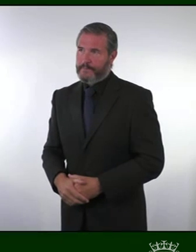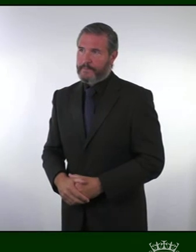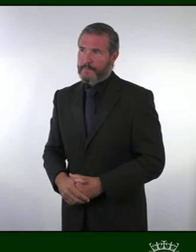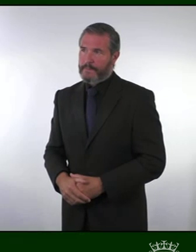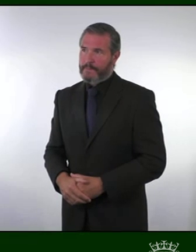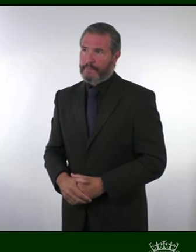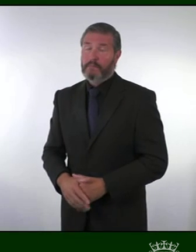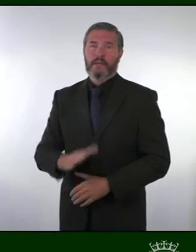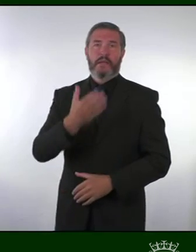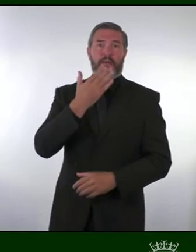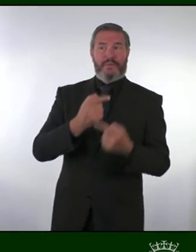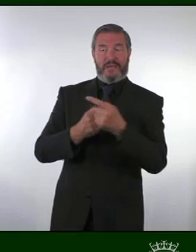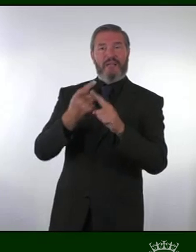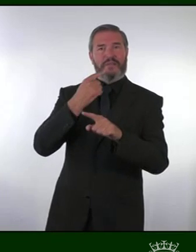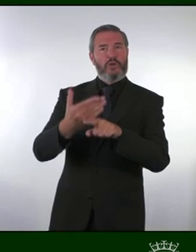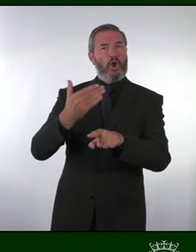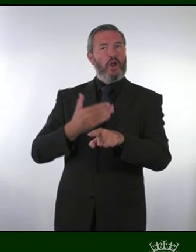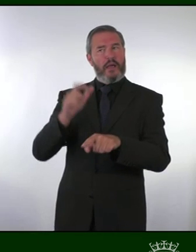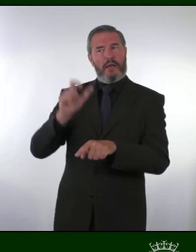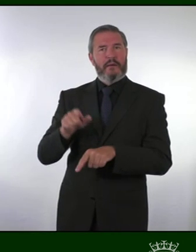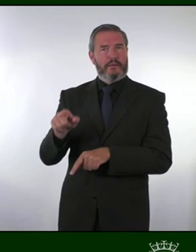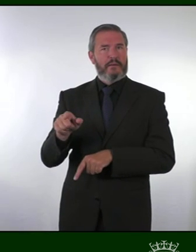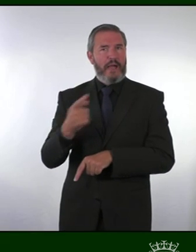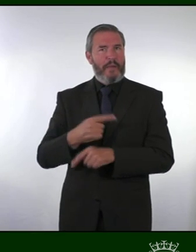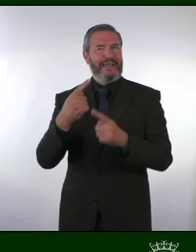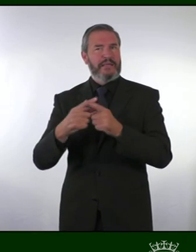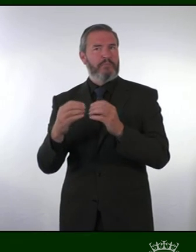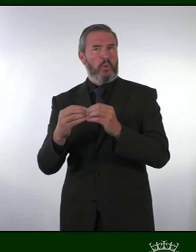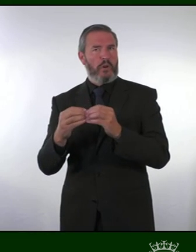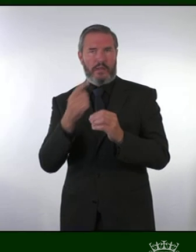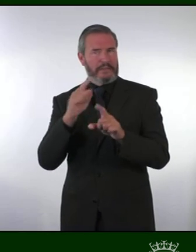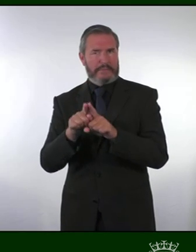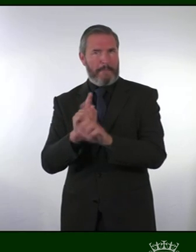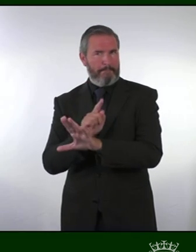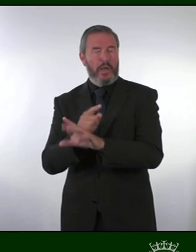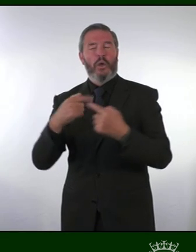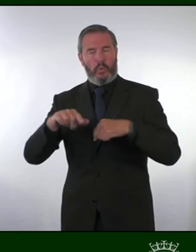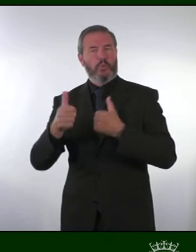I refer my honourable Friend to what I said to our honourable Friend the Member for Eastbourne just now.